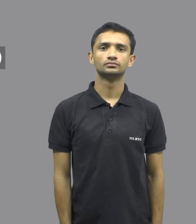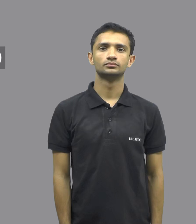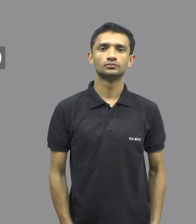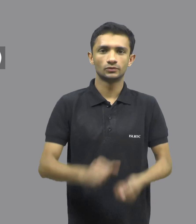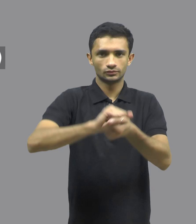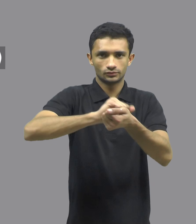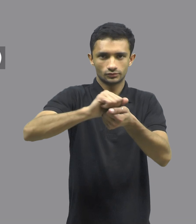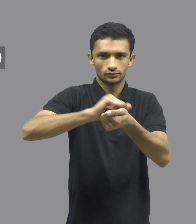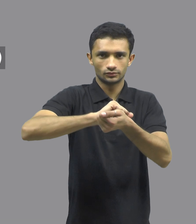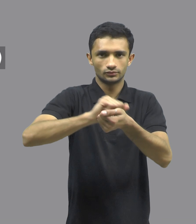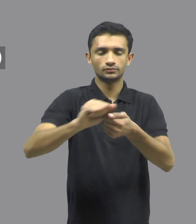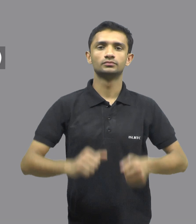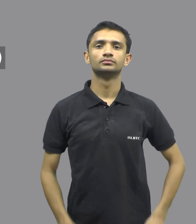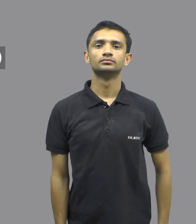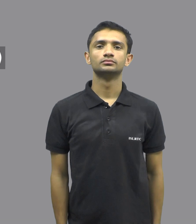Wash (Clothes)